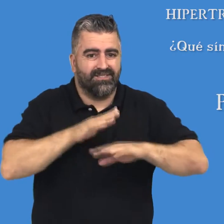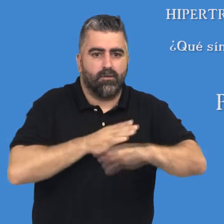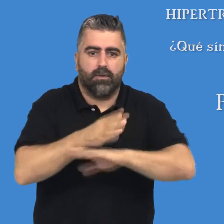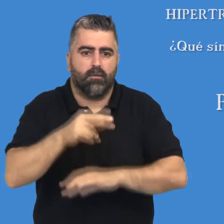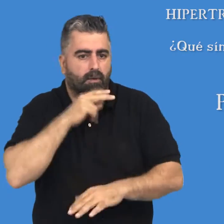ir